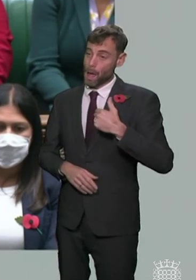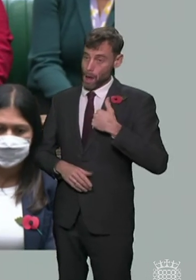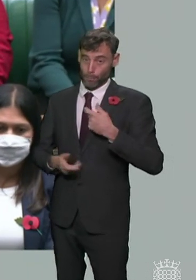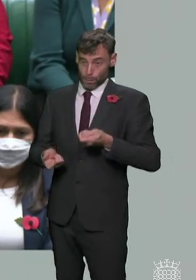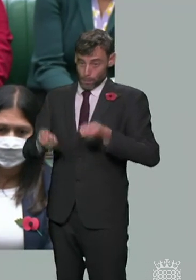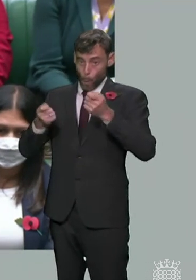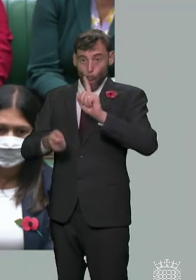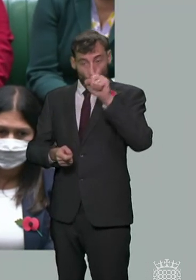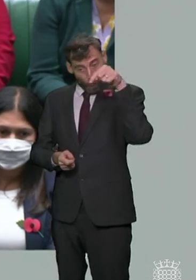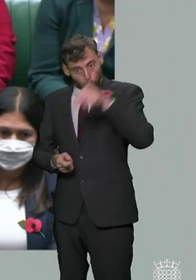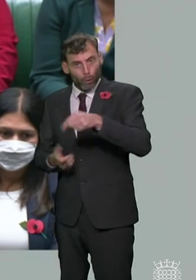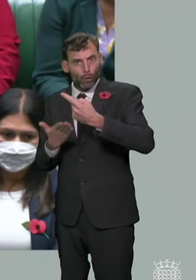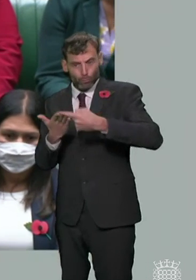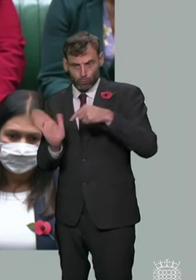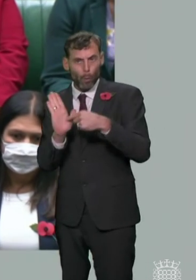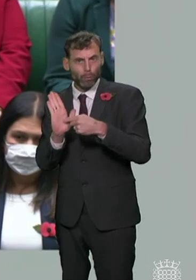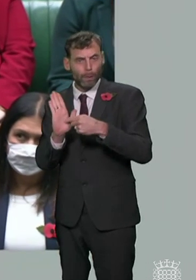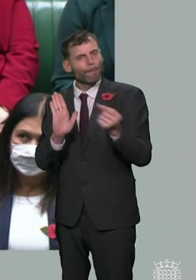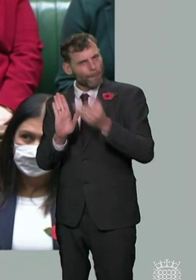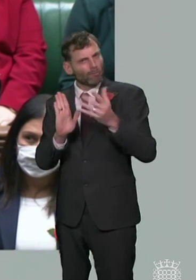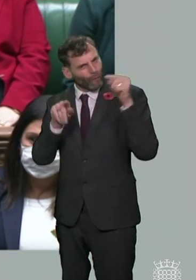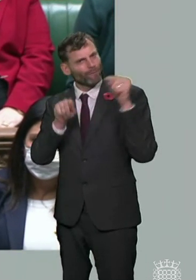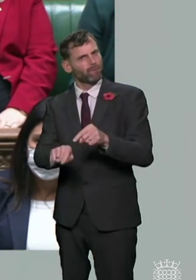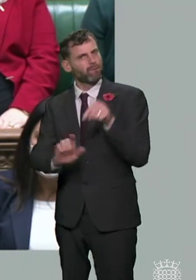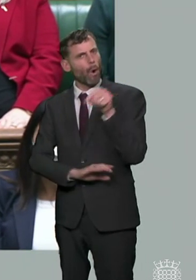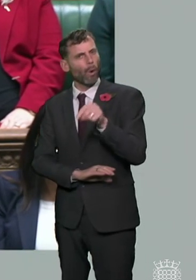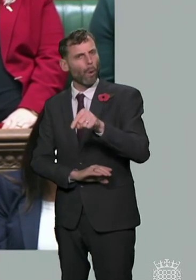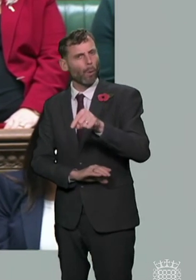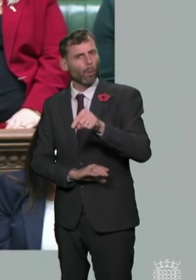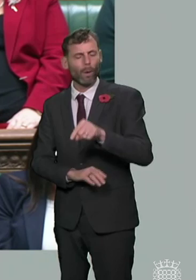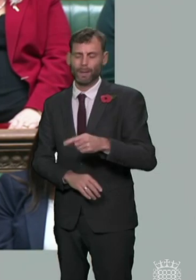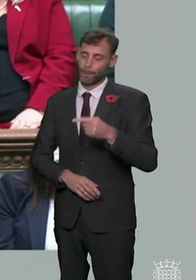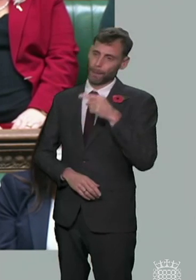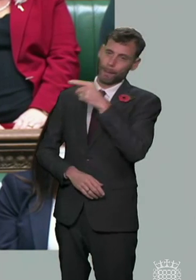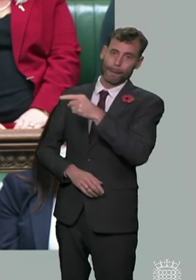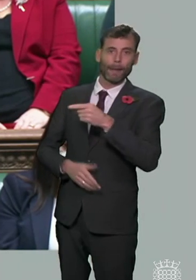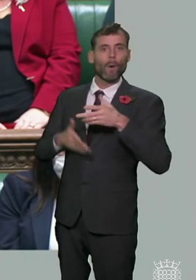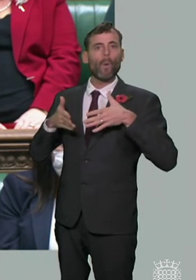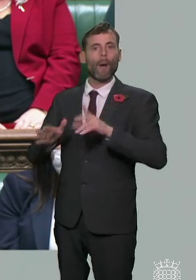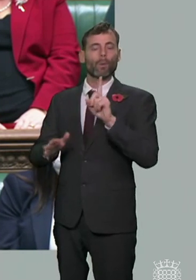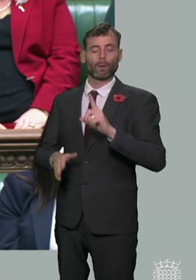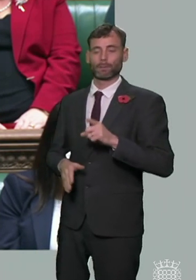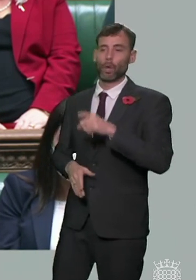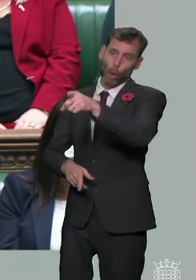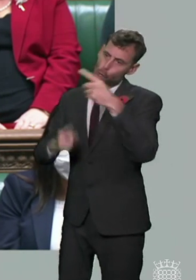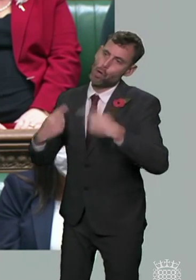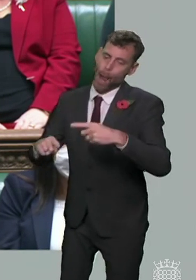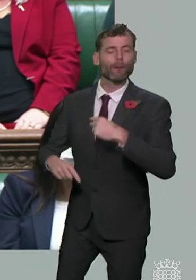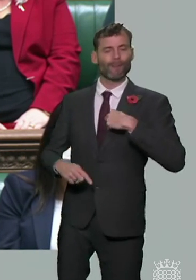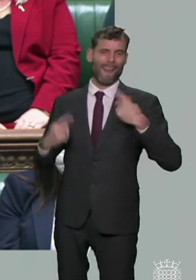As we can see, it is one rule for everybody else and another rule for the Conservatives.